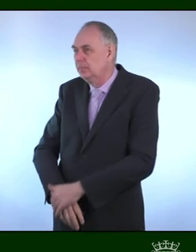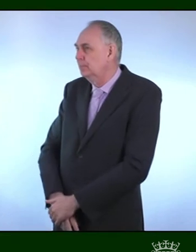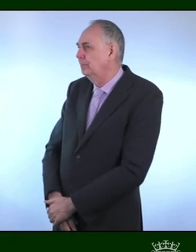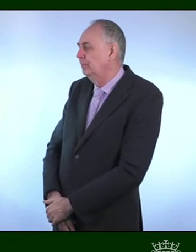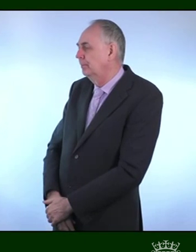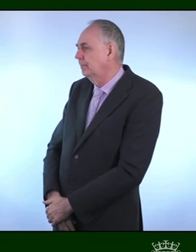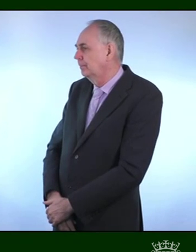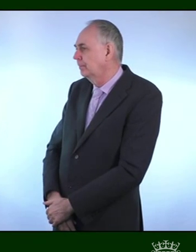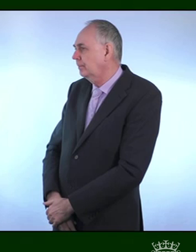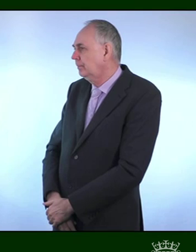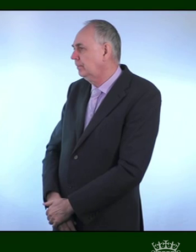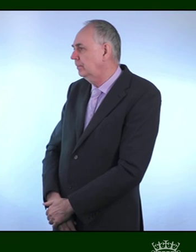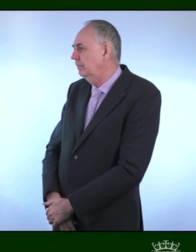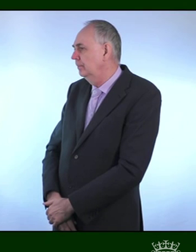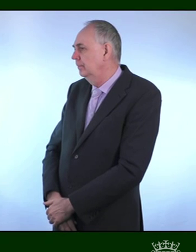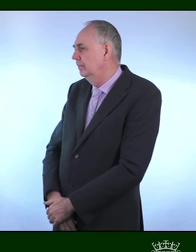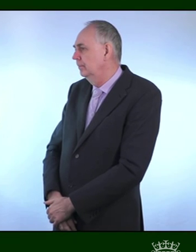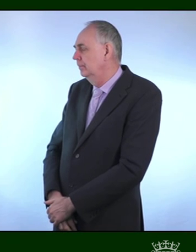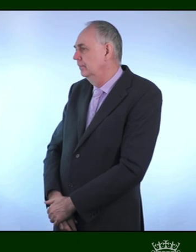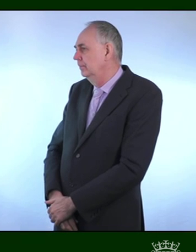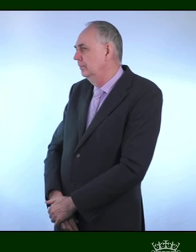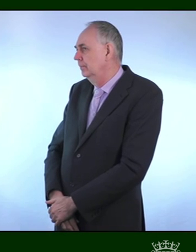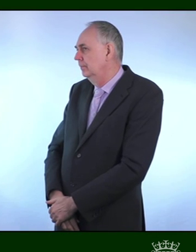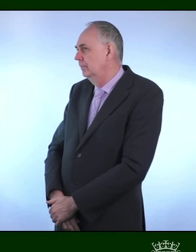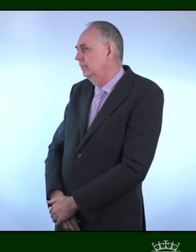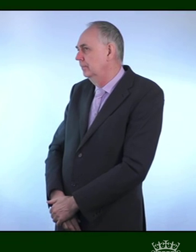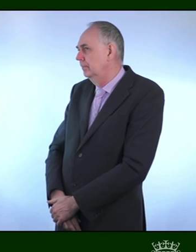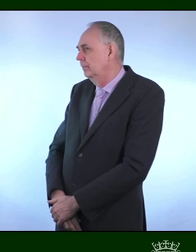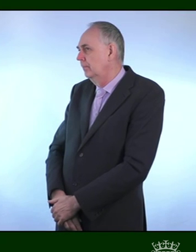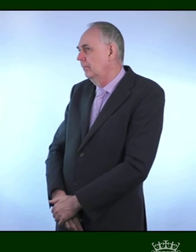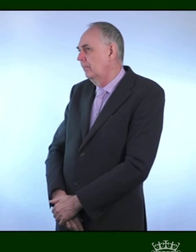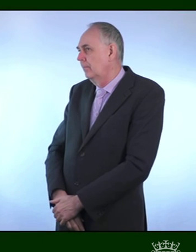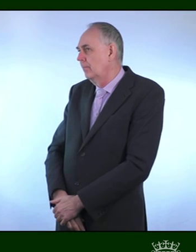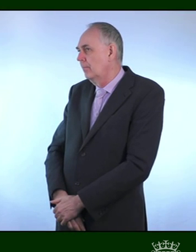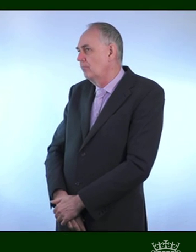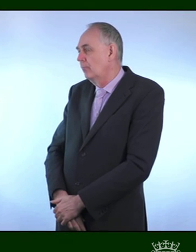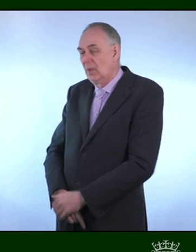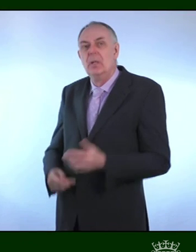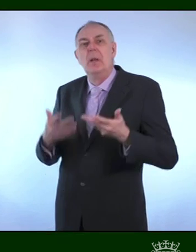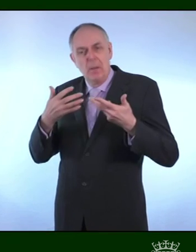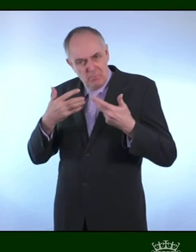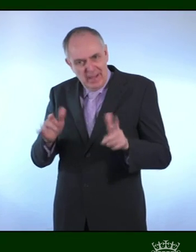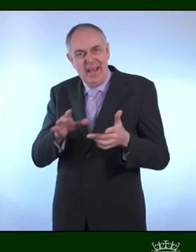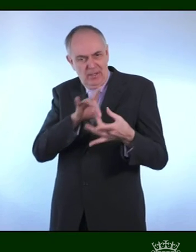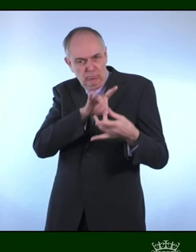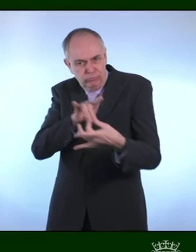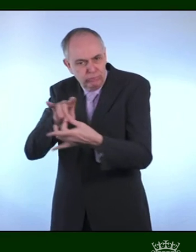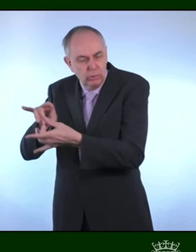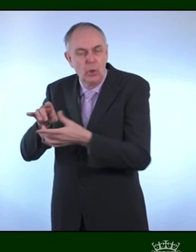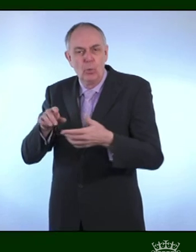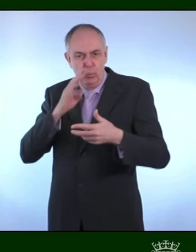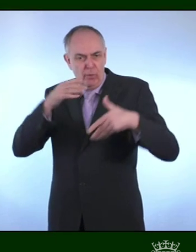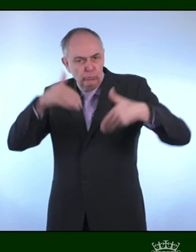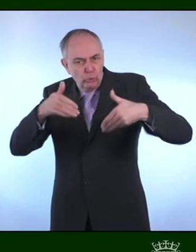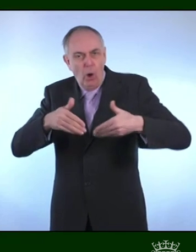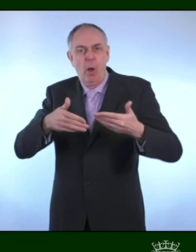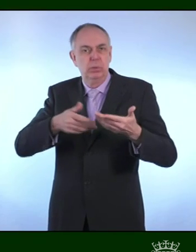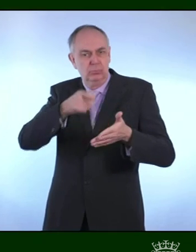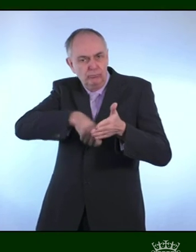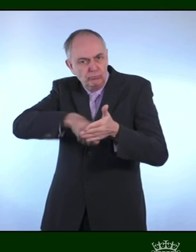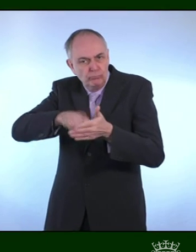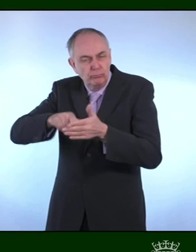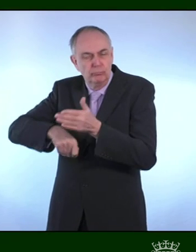As the right honourable Gentleman and the House can imagine, we have been in regular contact with all the retailers—all the supermarket chains.